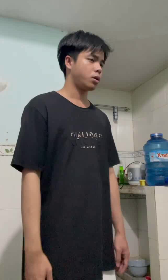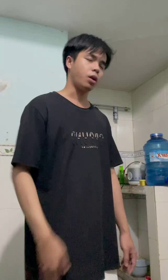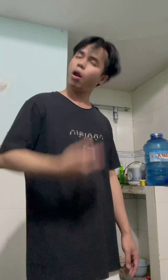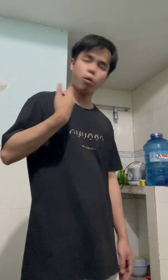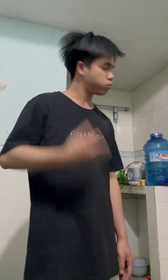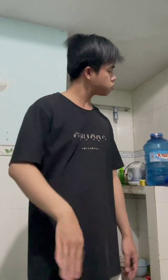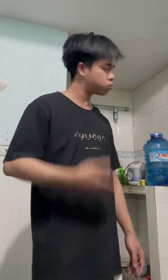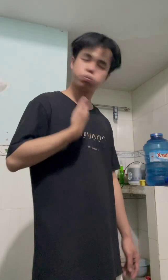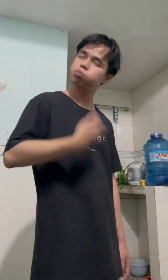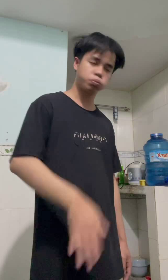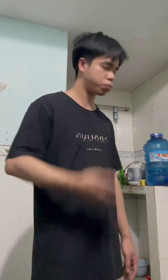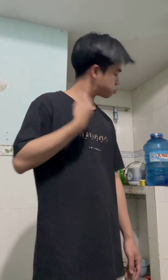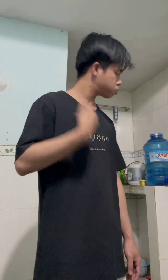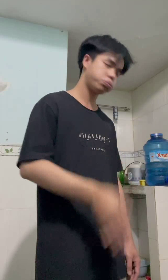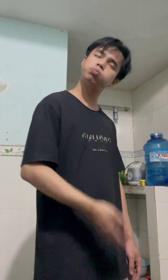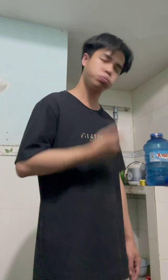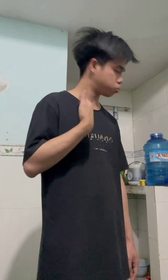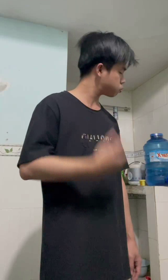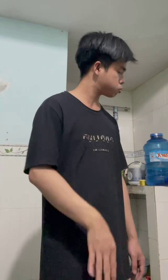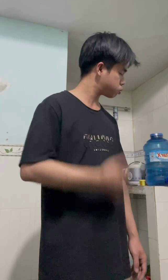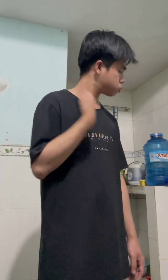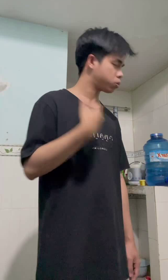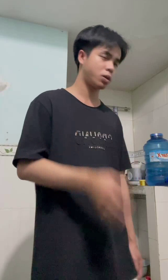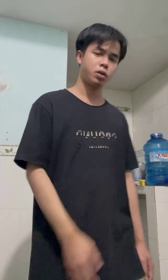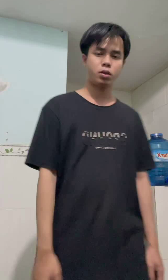nong